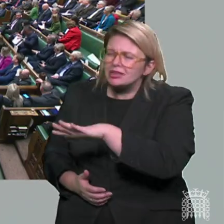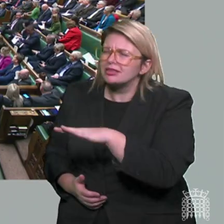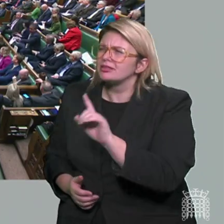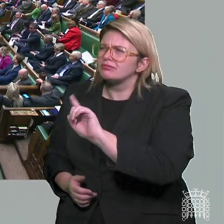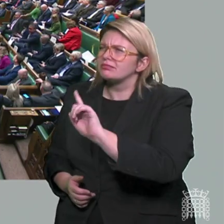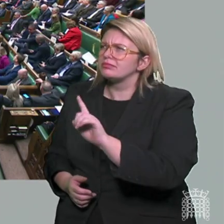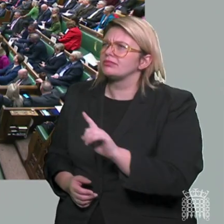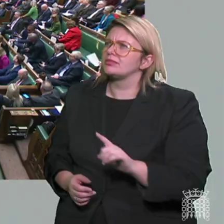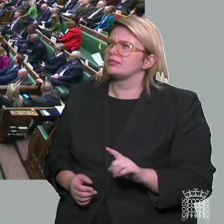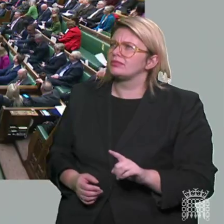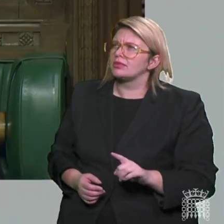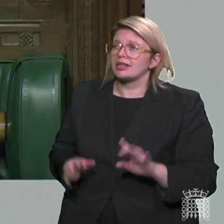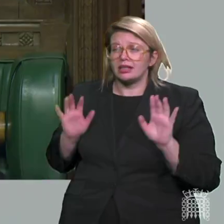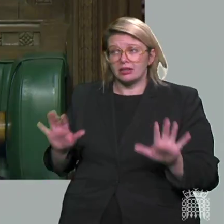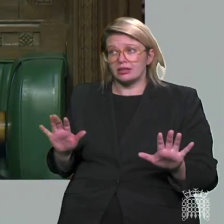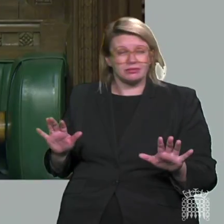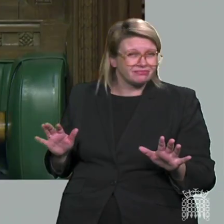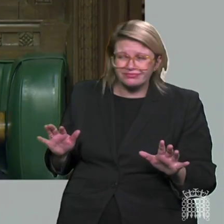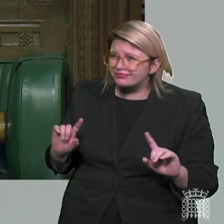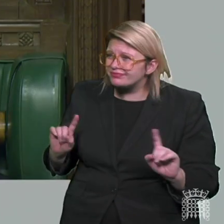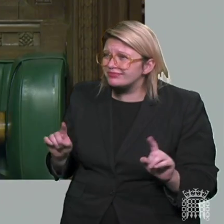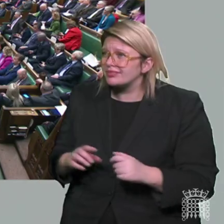Order. I call the Prime Minister.